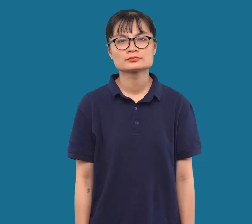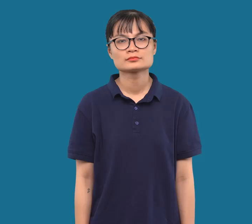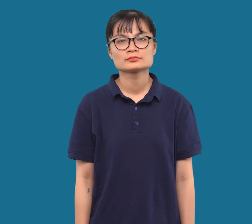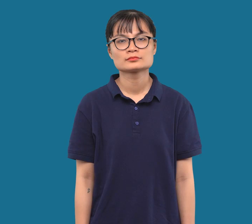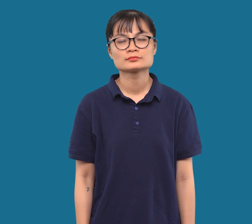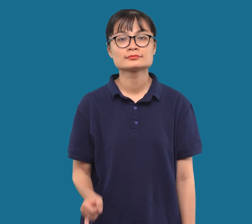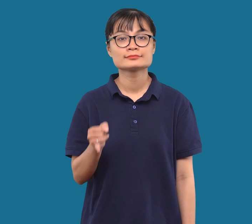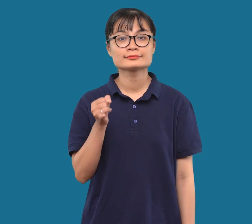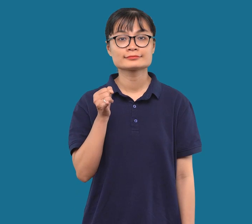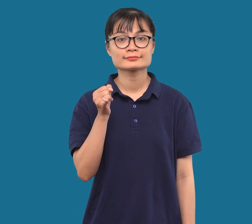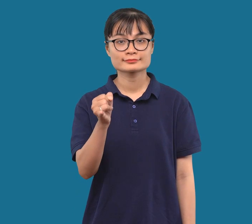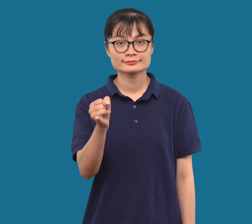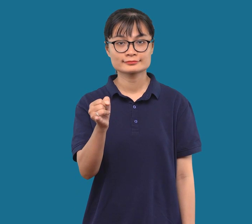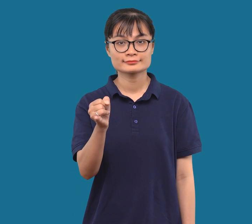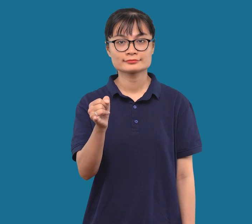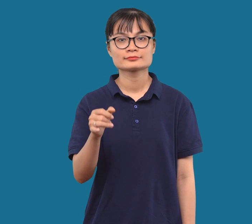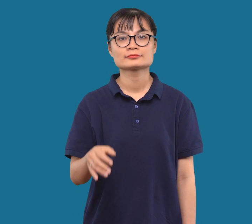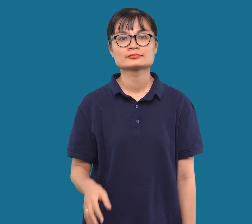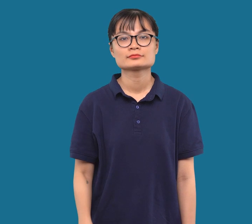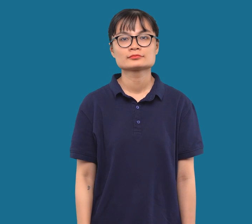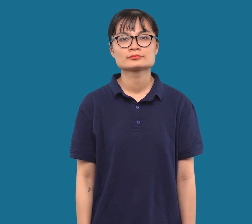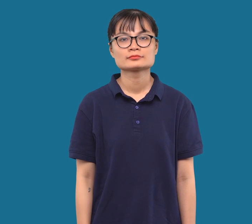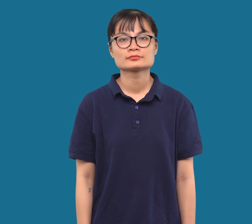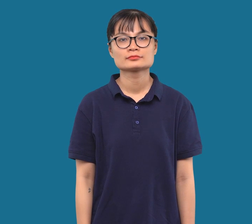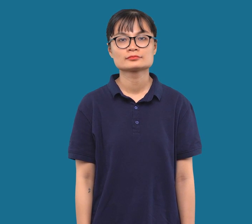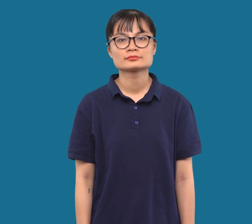dấu nặng